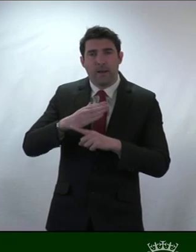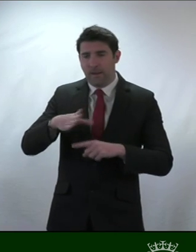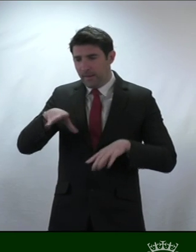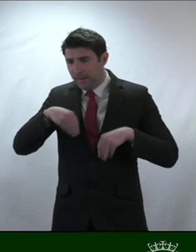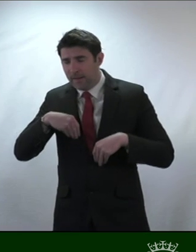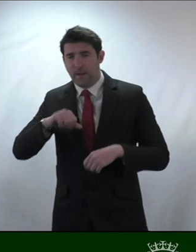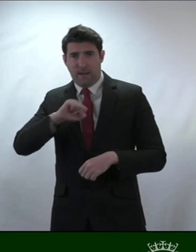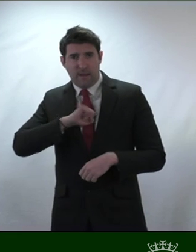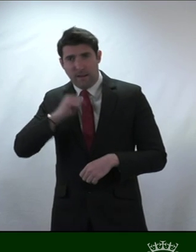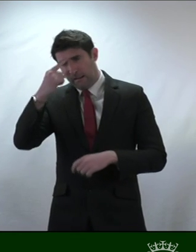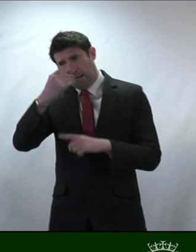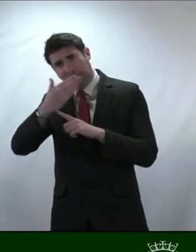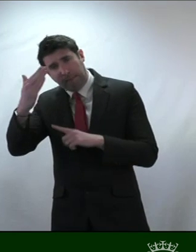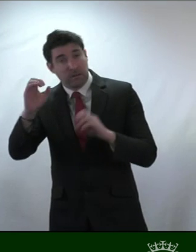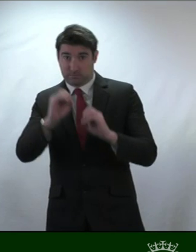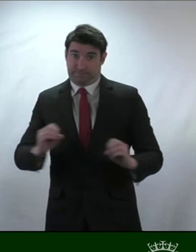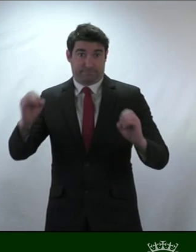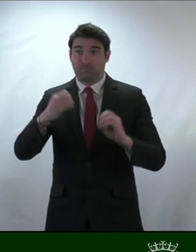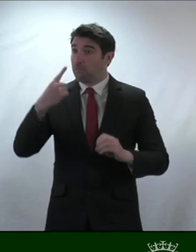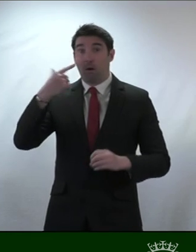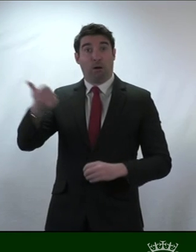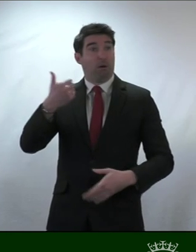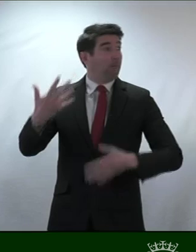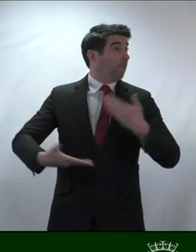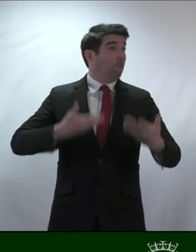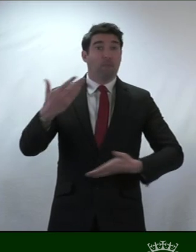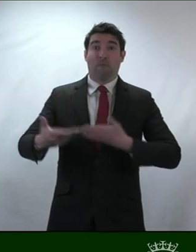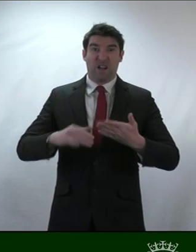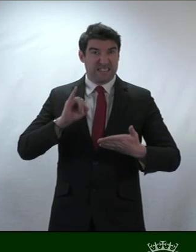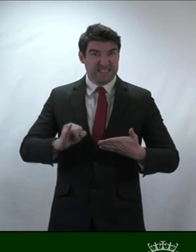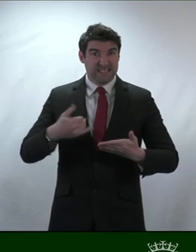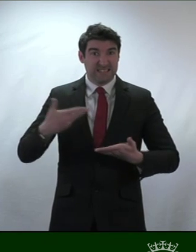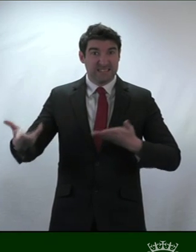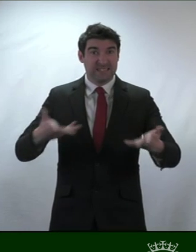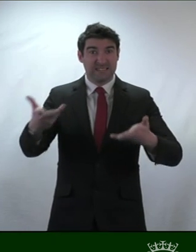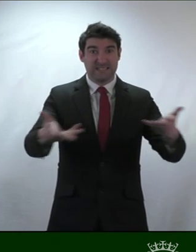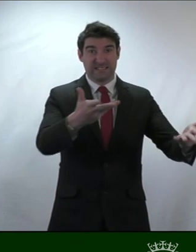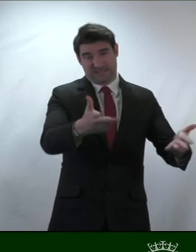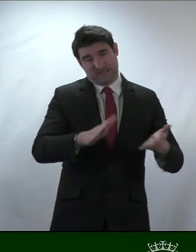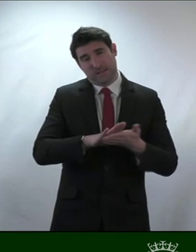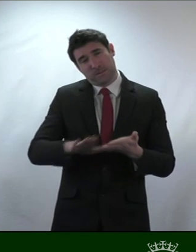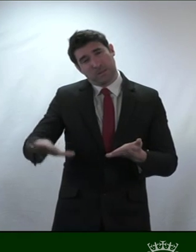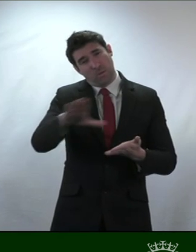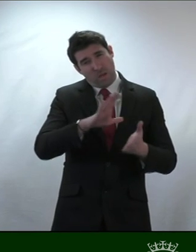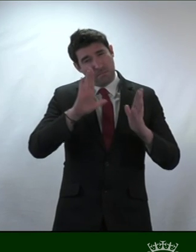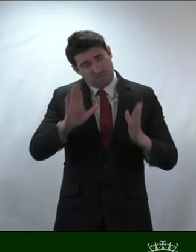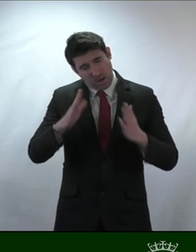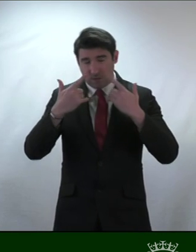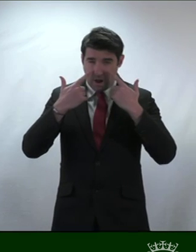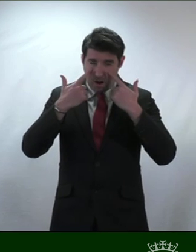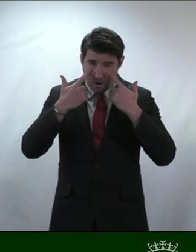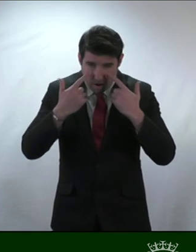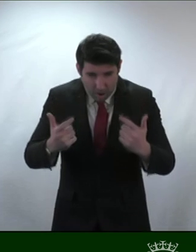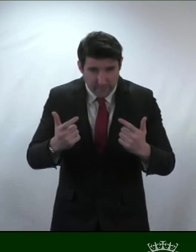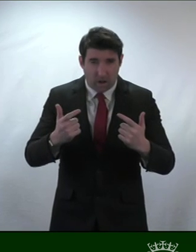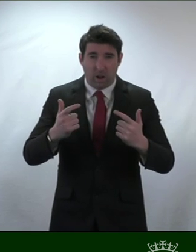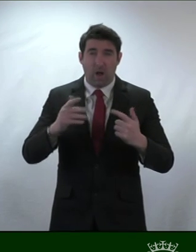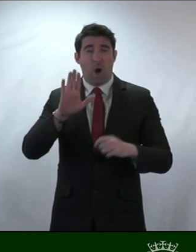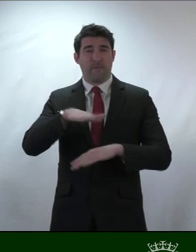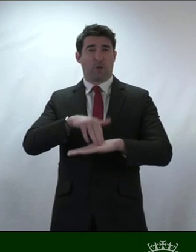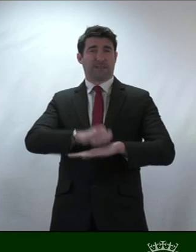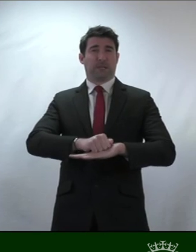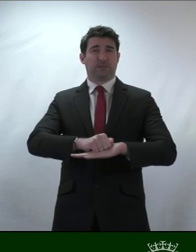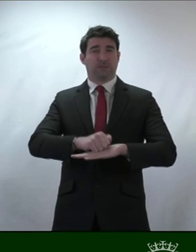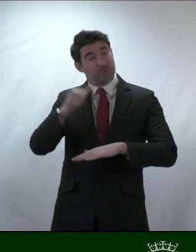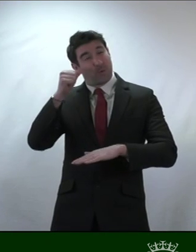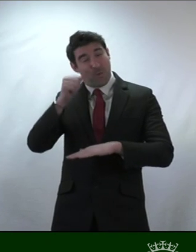That is why my hon. Friend is absolutely right that we should exercise extreme caution in the way we celebrate Christmas.